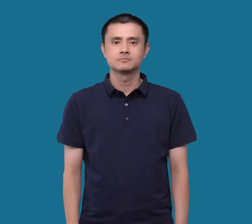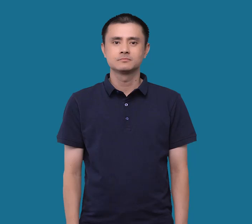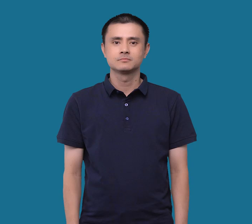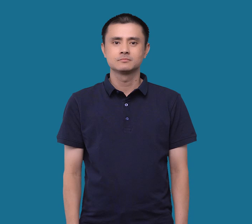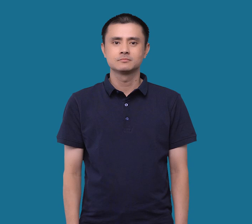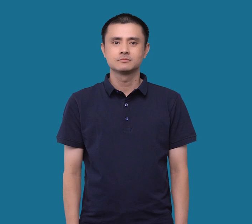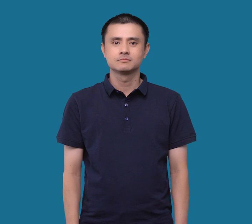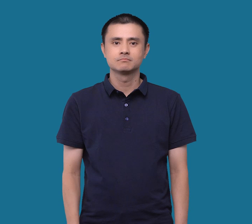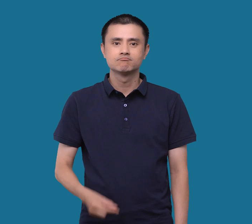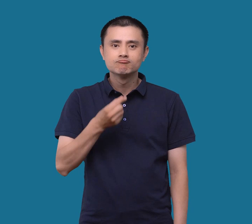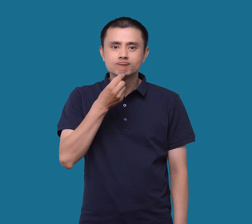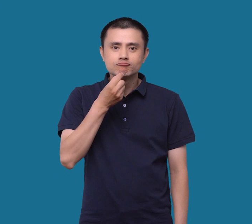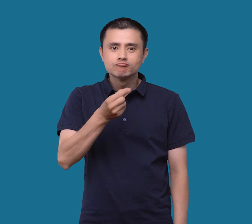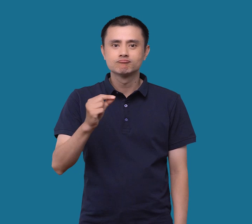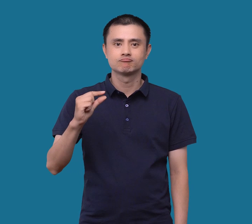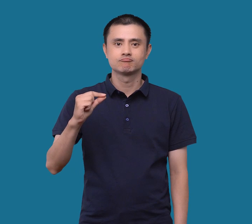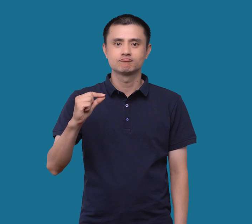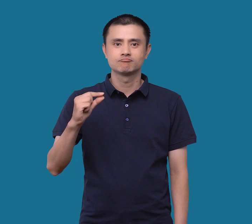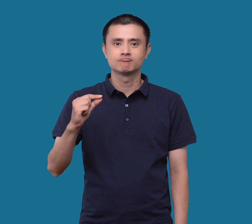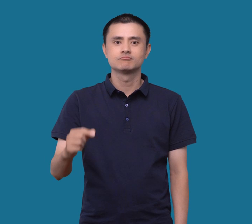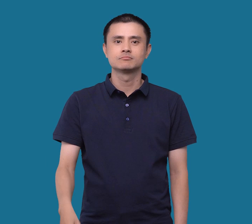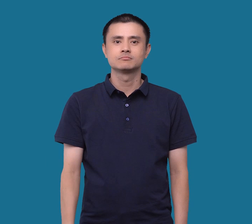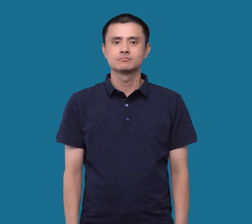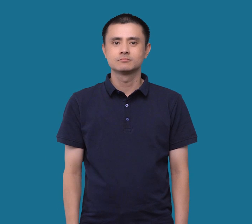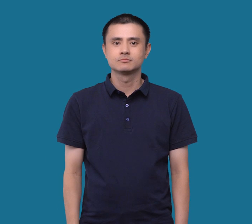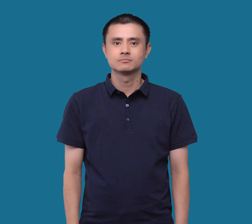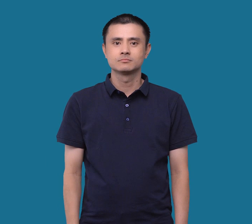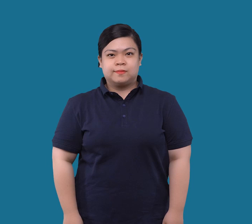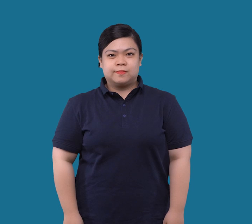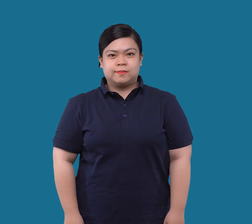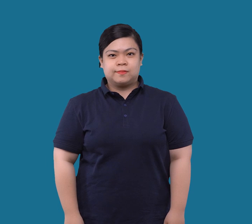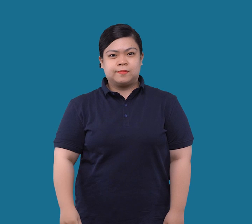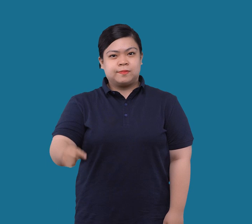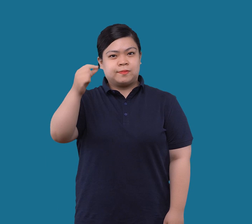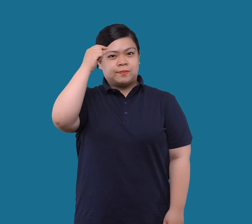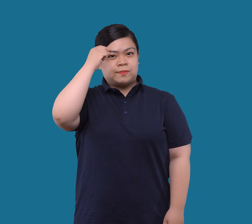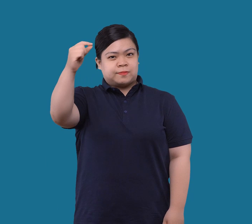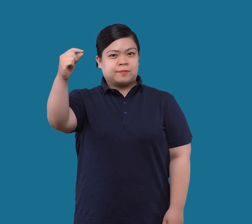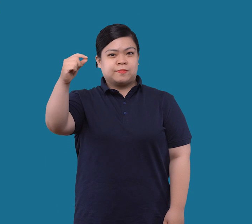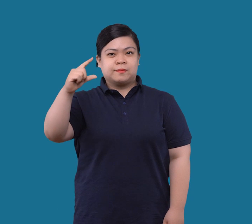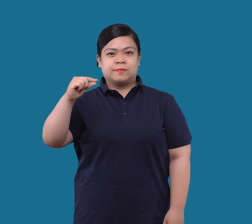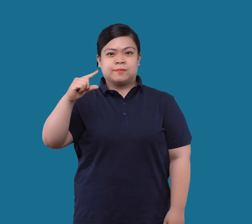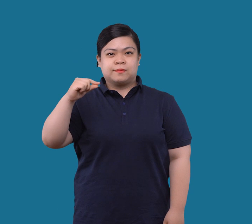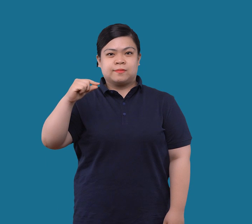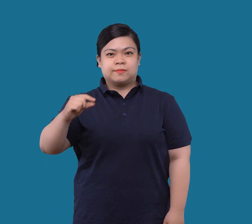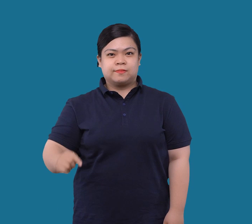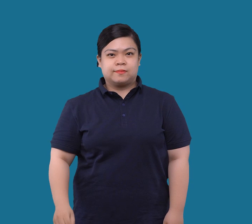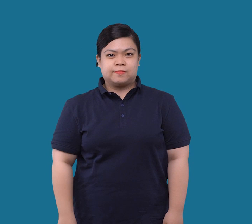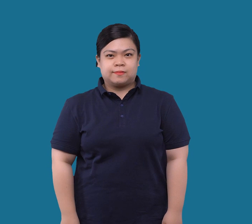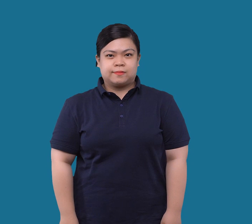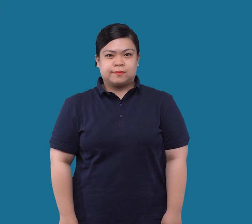cái nhíp